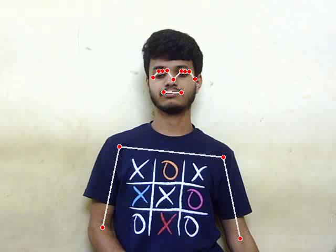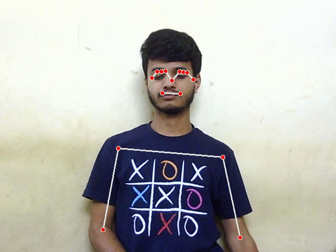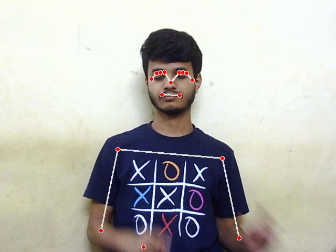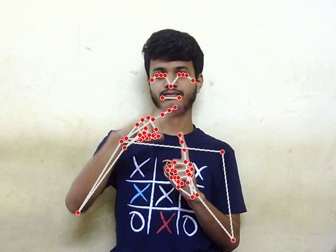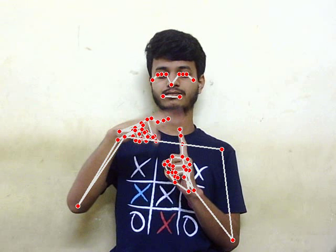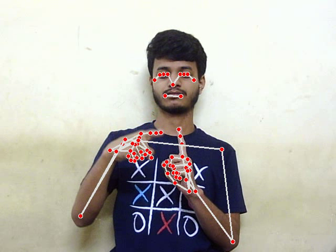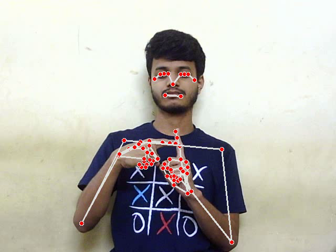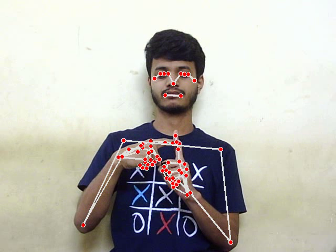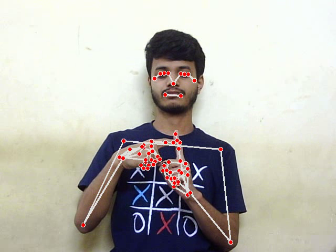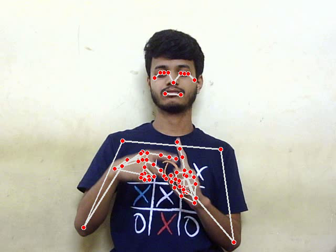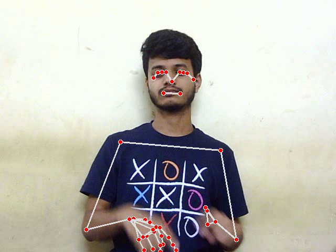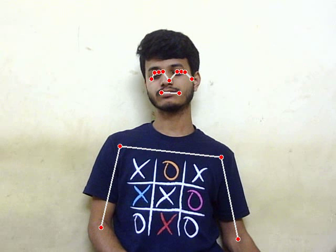when